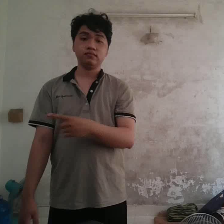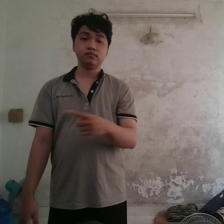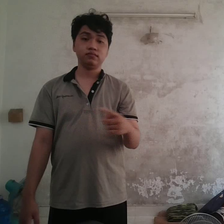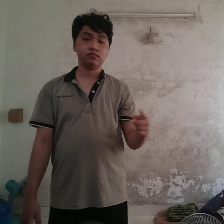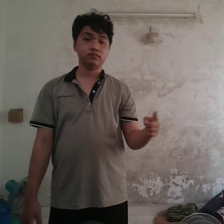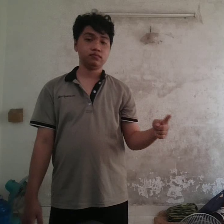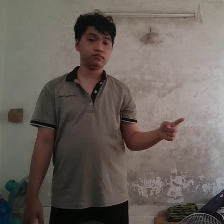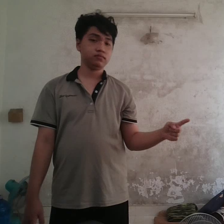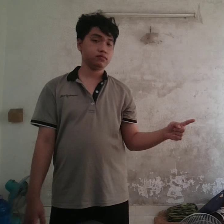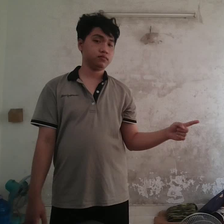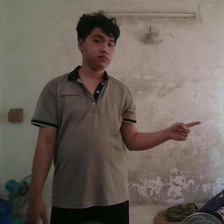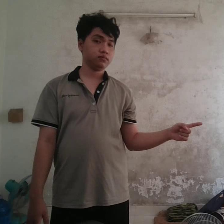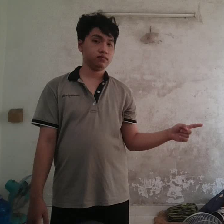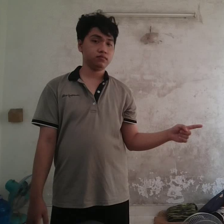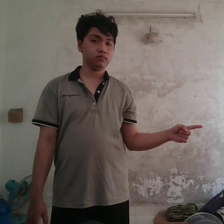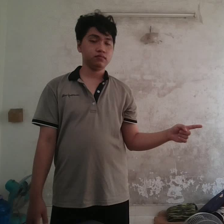cac ban